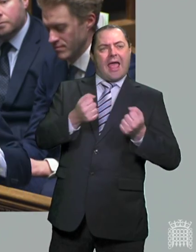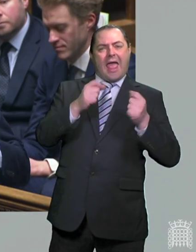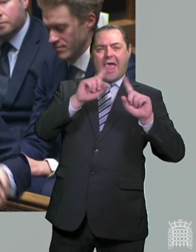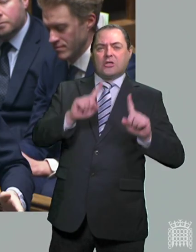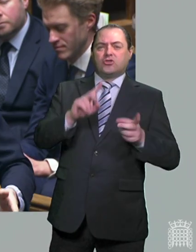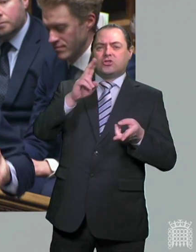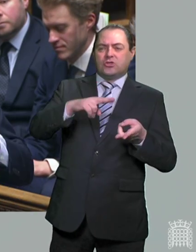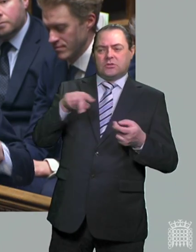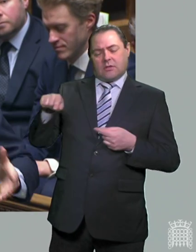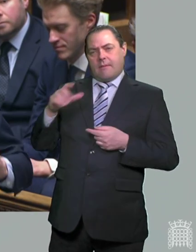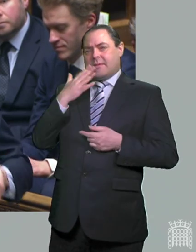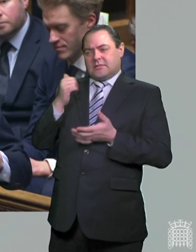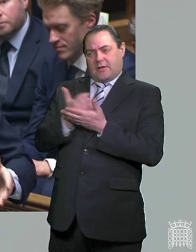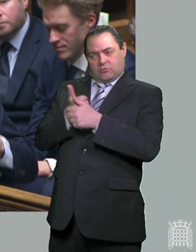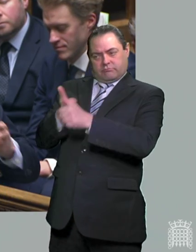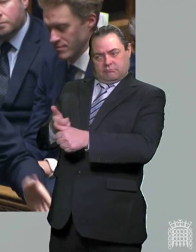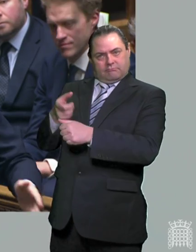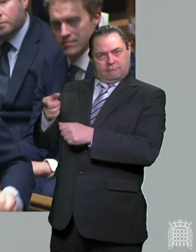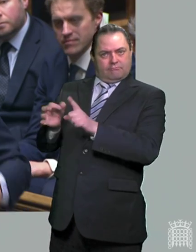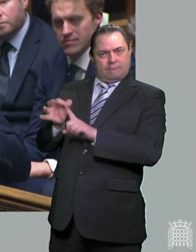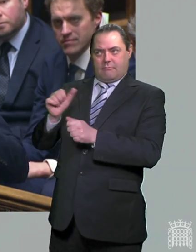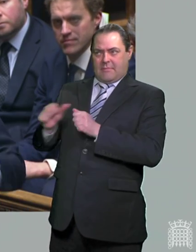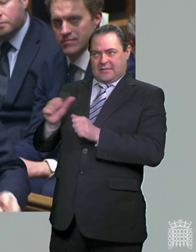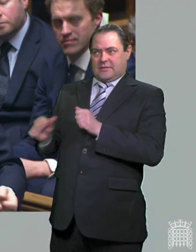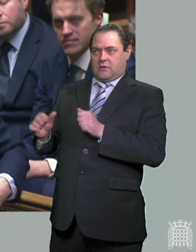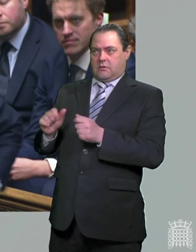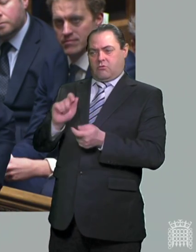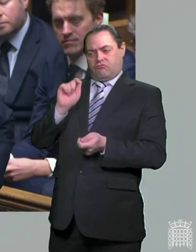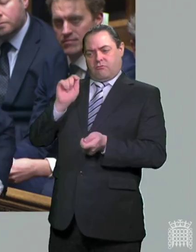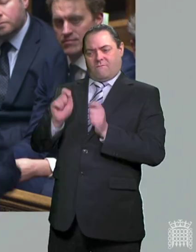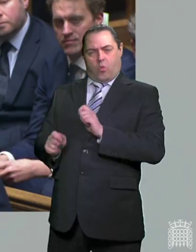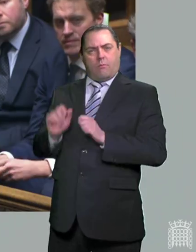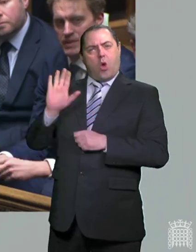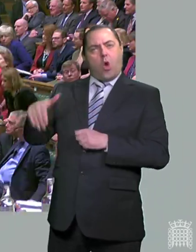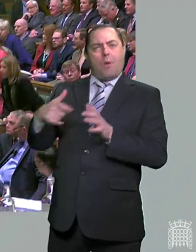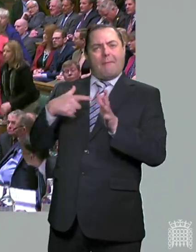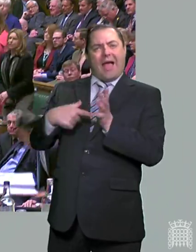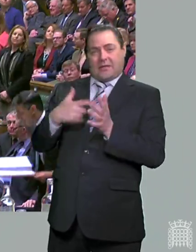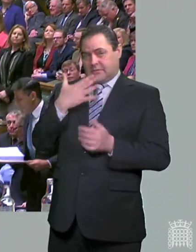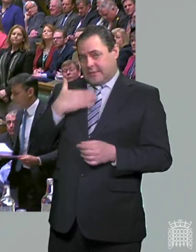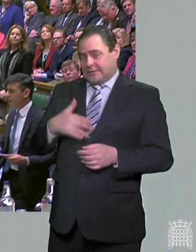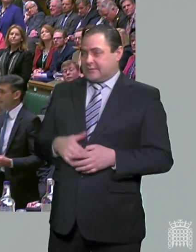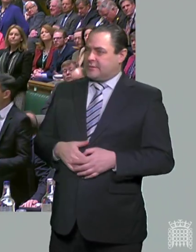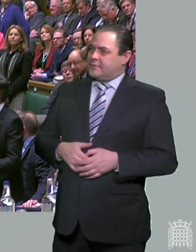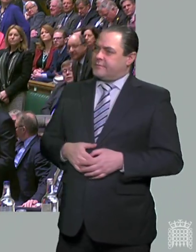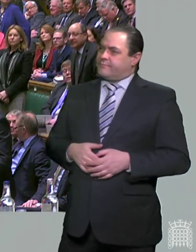Will the Prime Minister ensure that we can give them more support and help, and reform the Mobile Homes Act 2013?